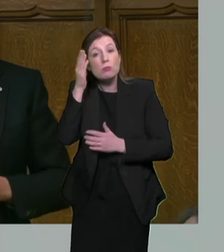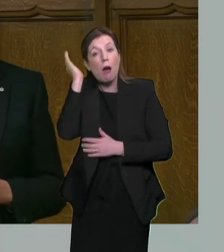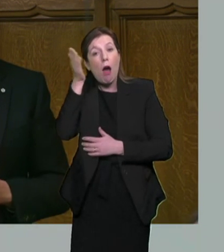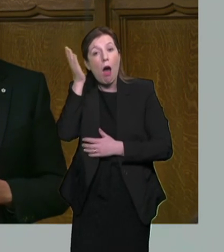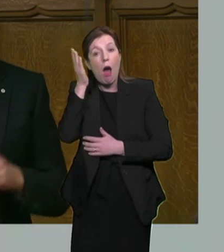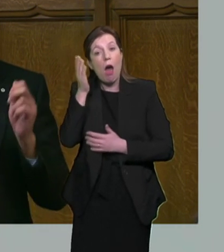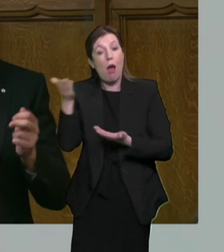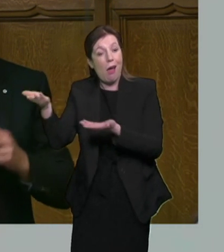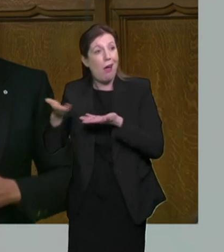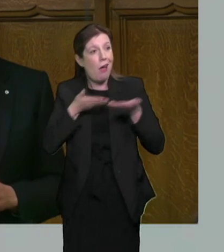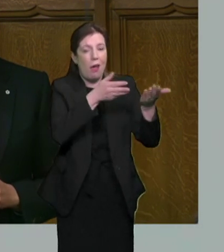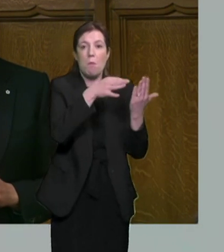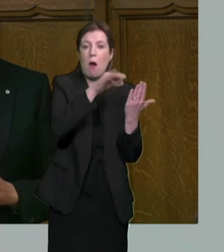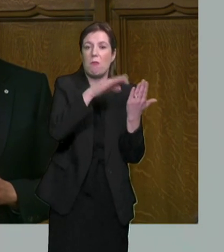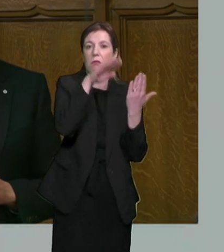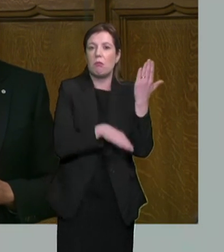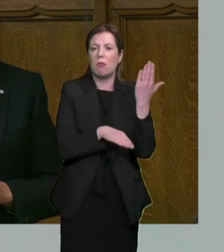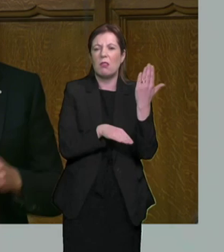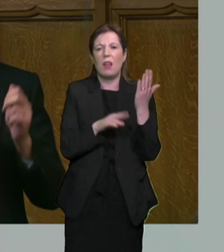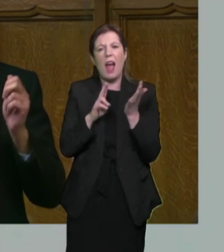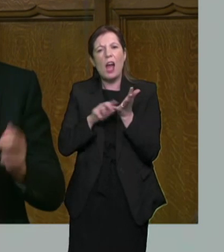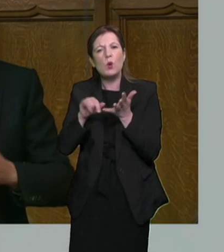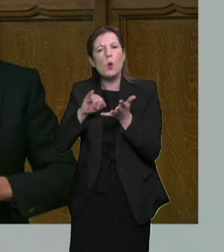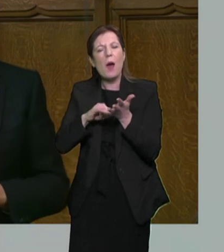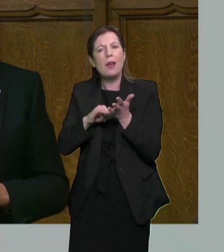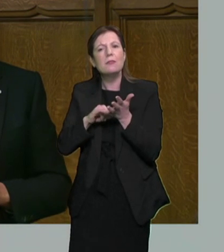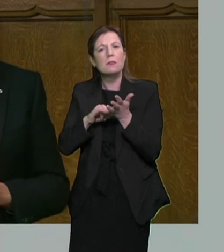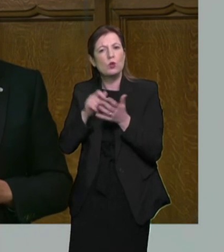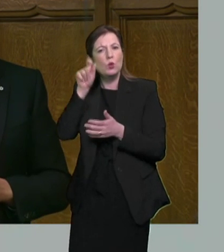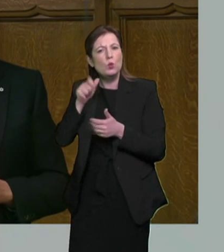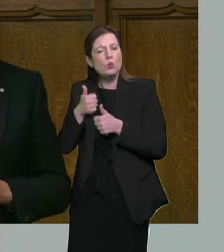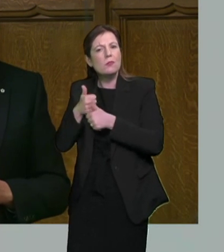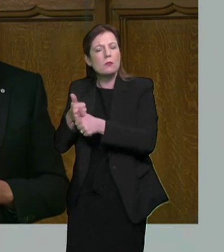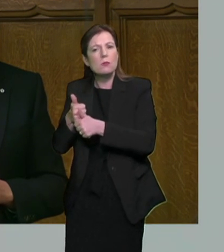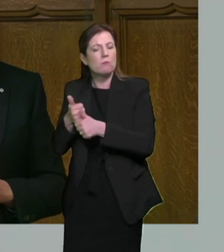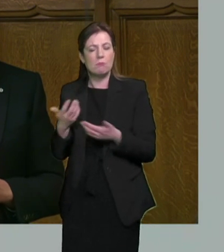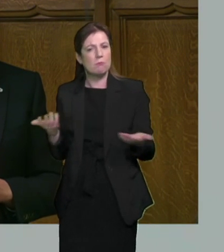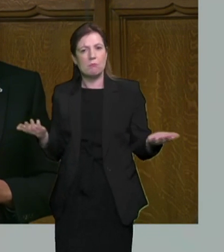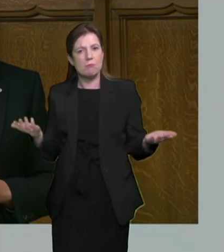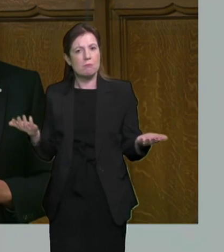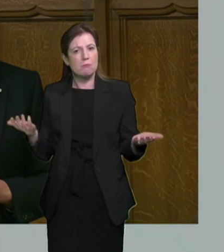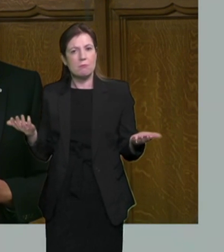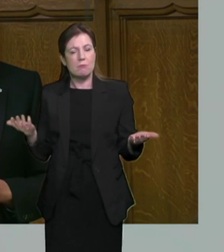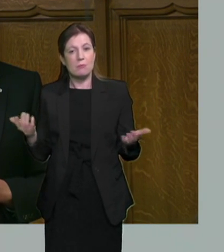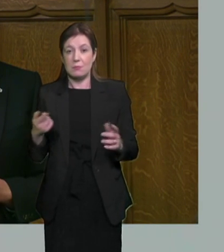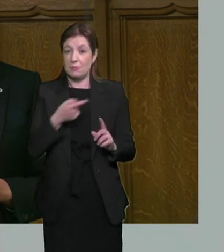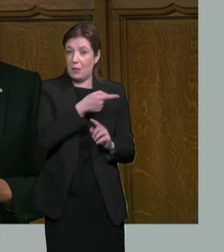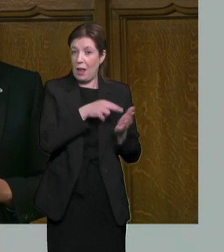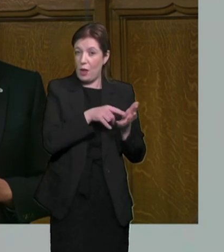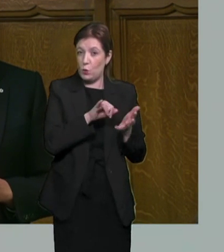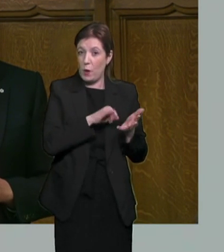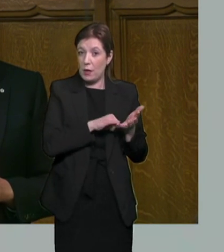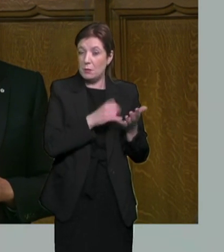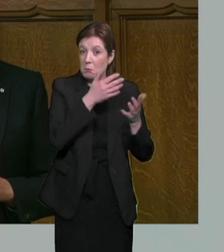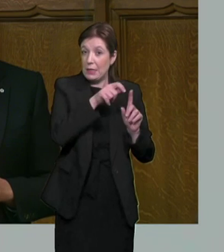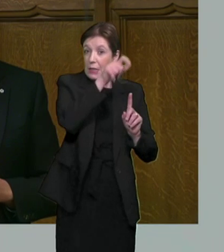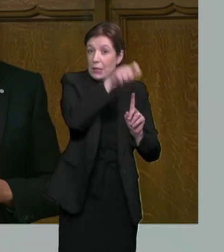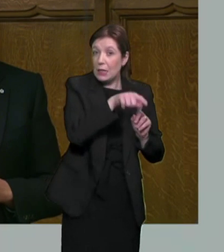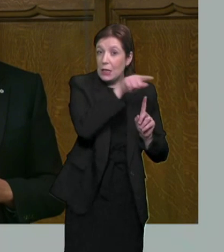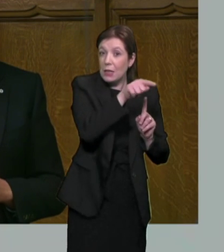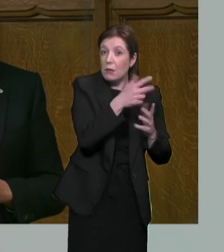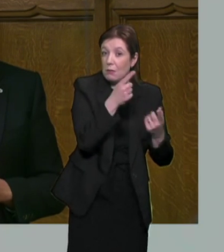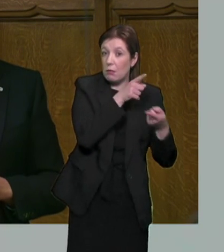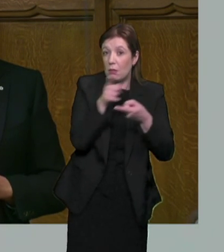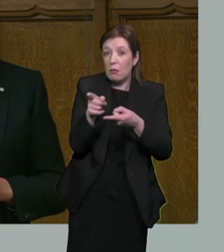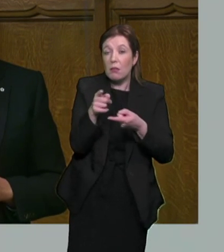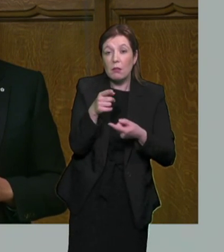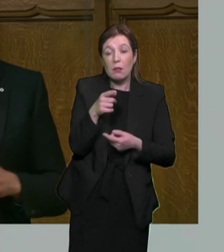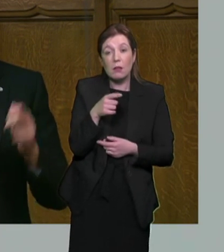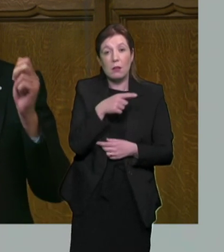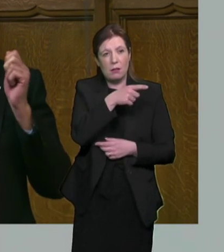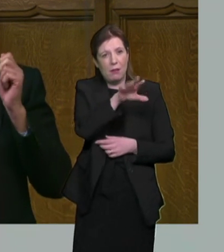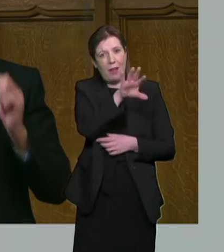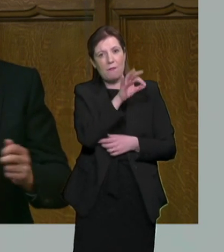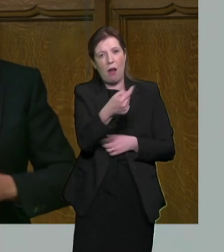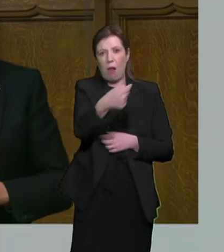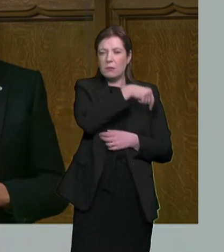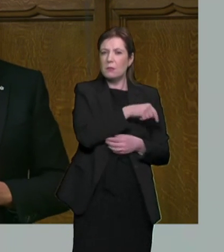This is completely outrageous, and one would expect the National Union of Students to be on their side, but instead of helping the students it has been inviting somebody who is engaged in antisemitic conspiracy theories—a rapper—to a conference.